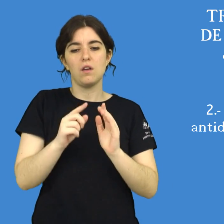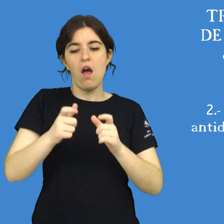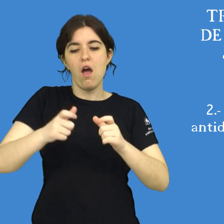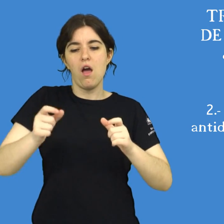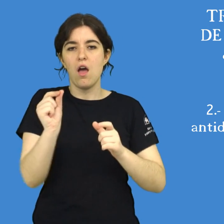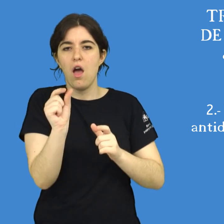incrementar